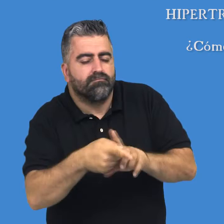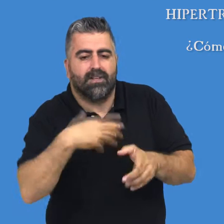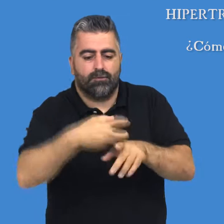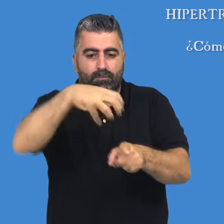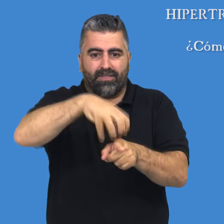hasta